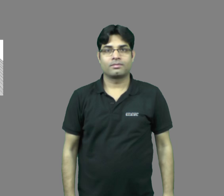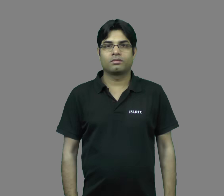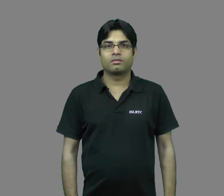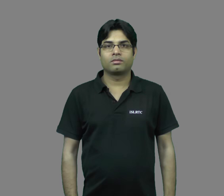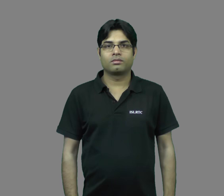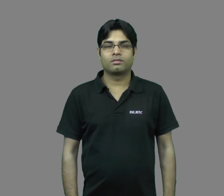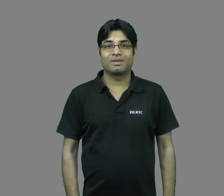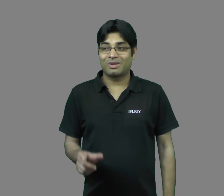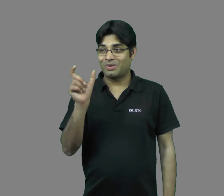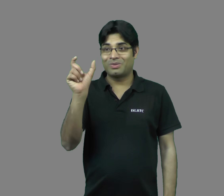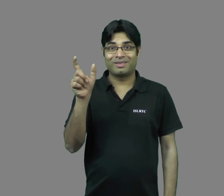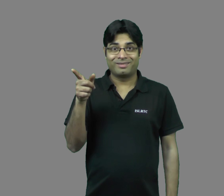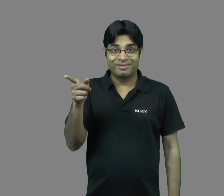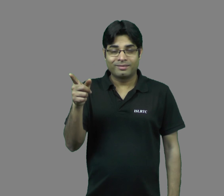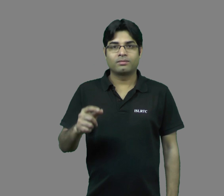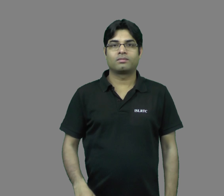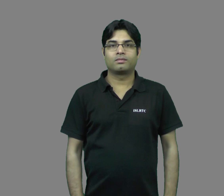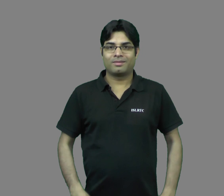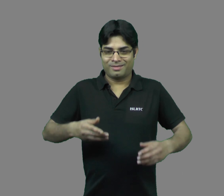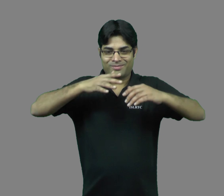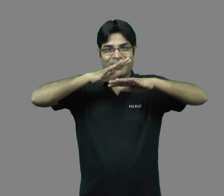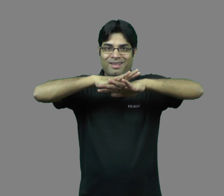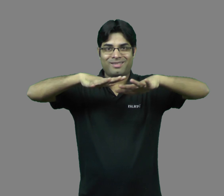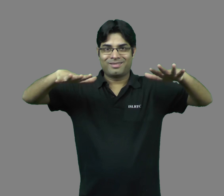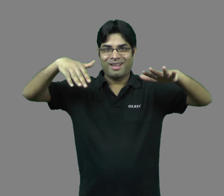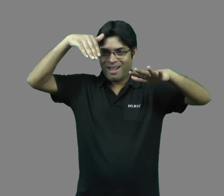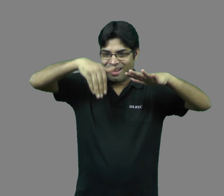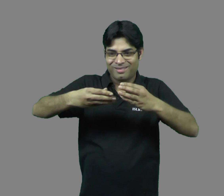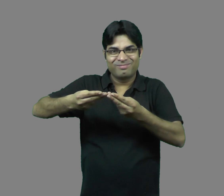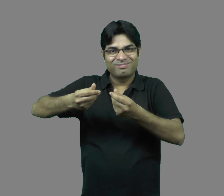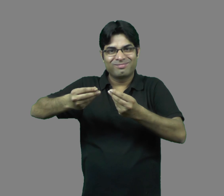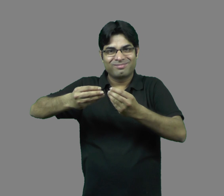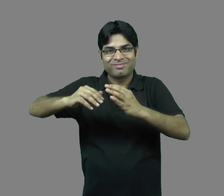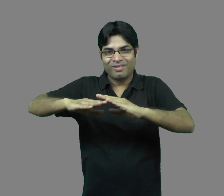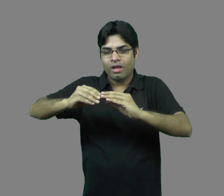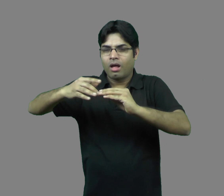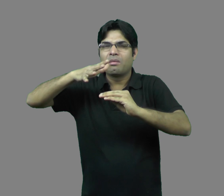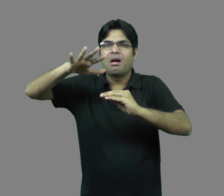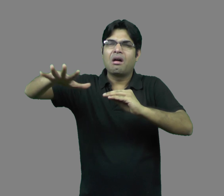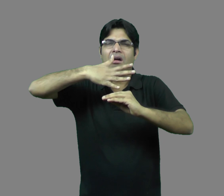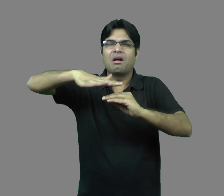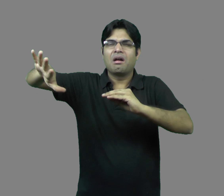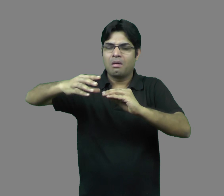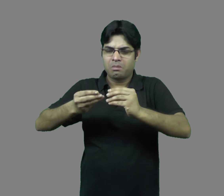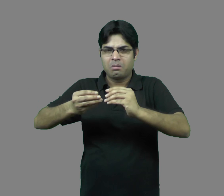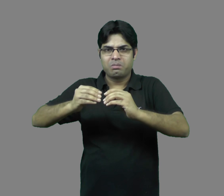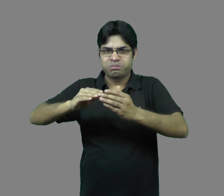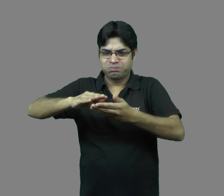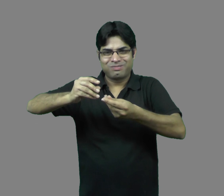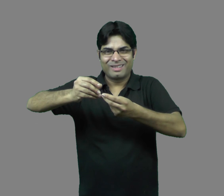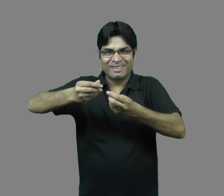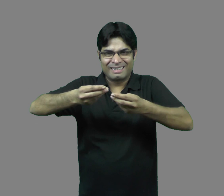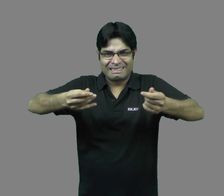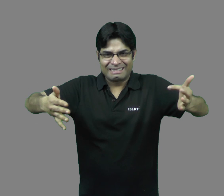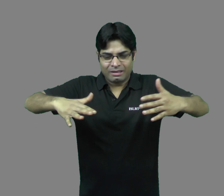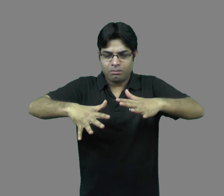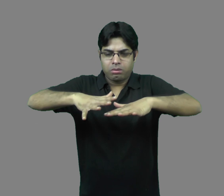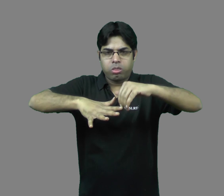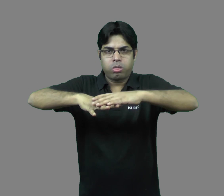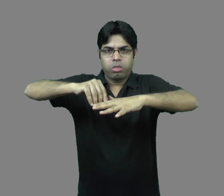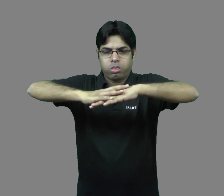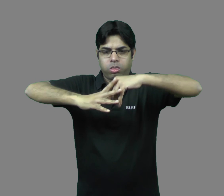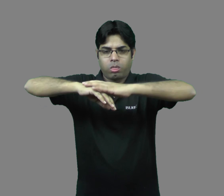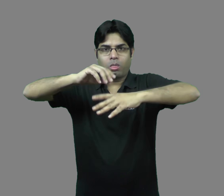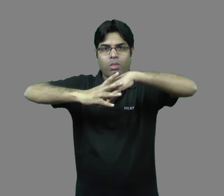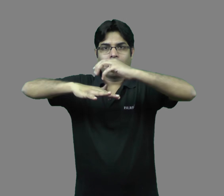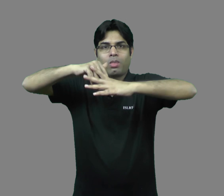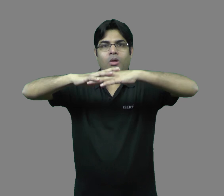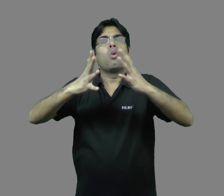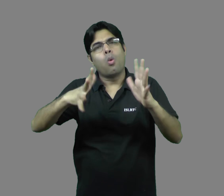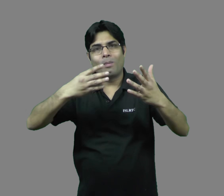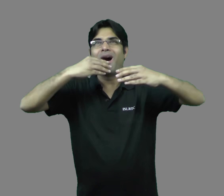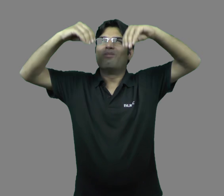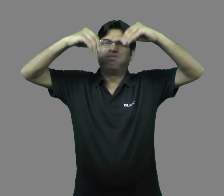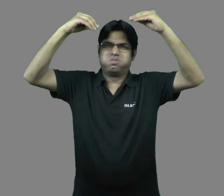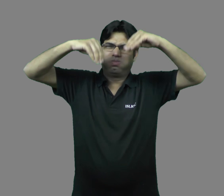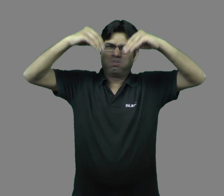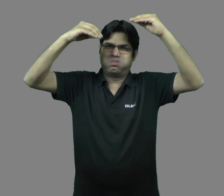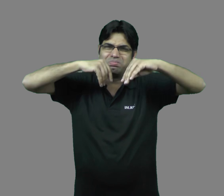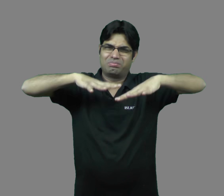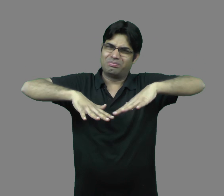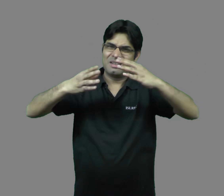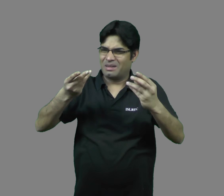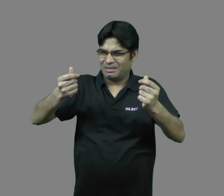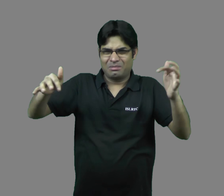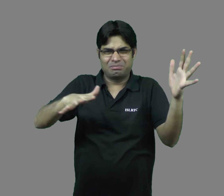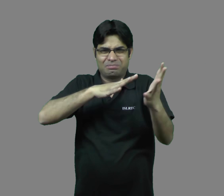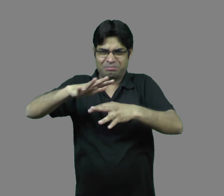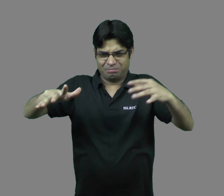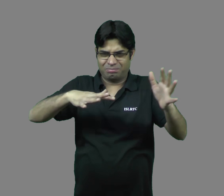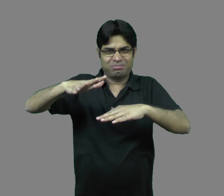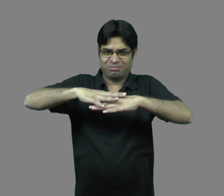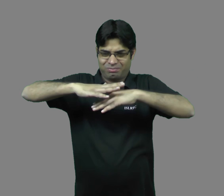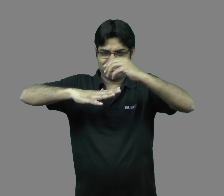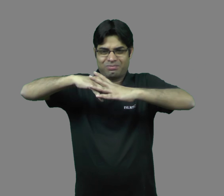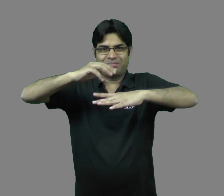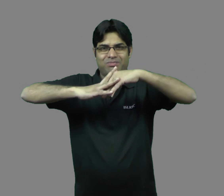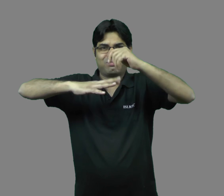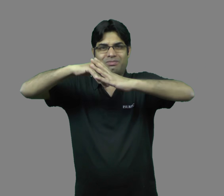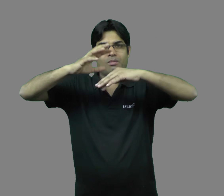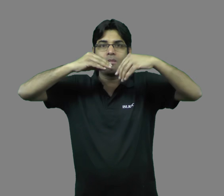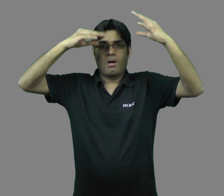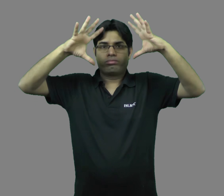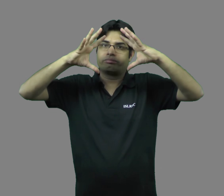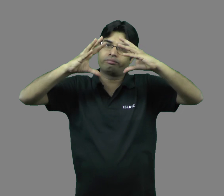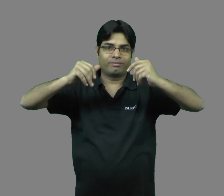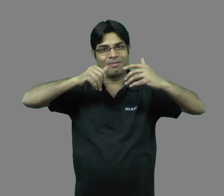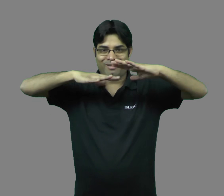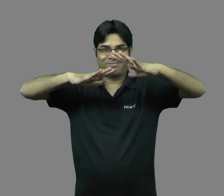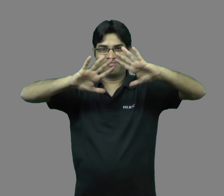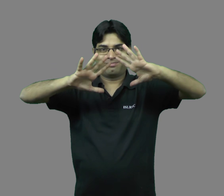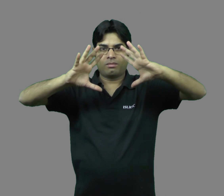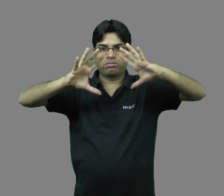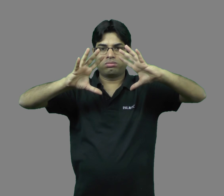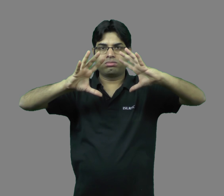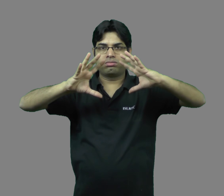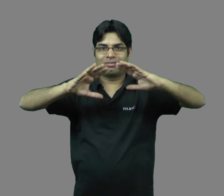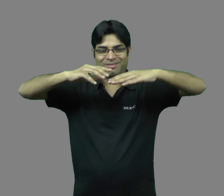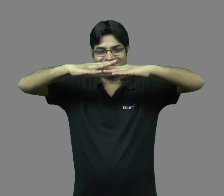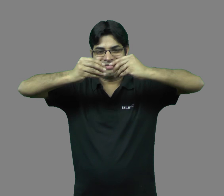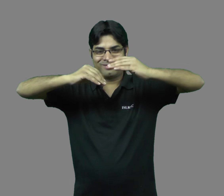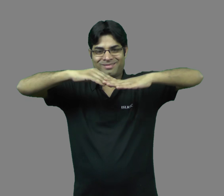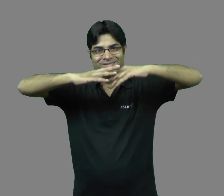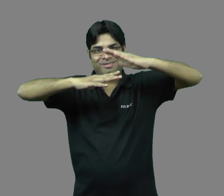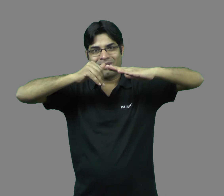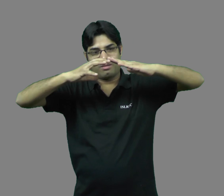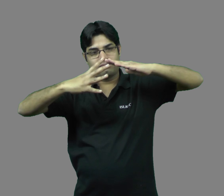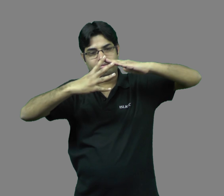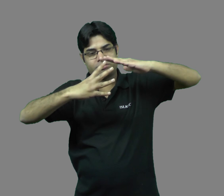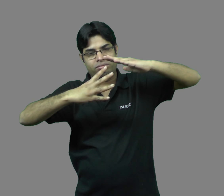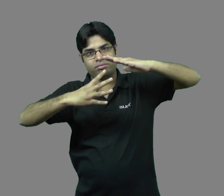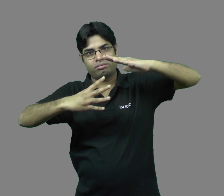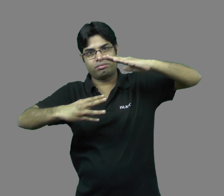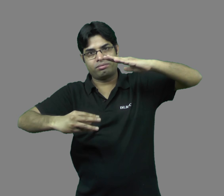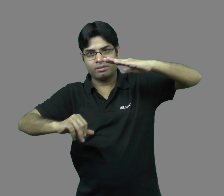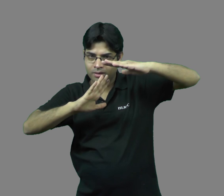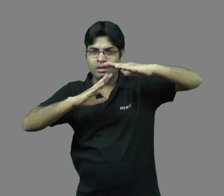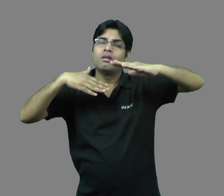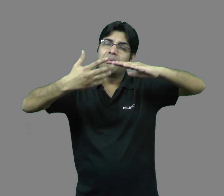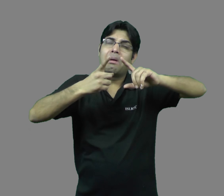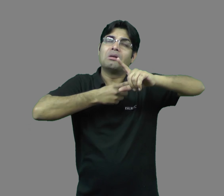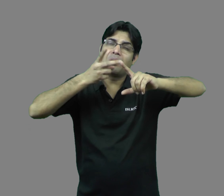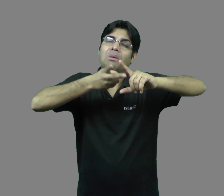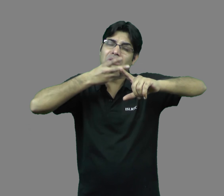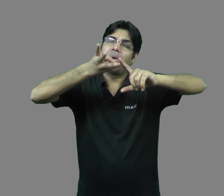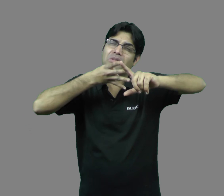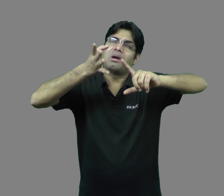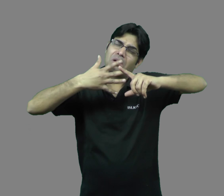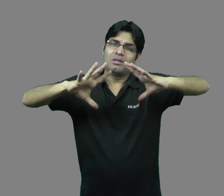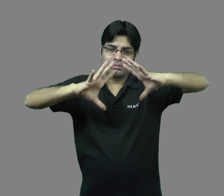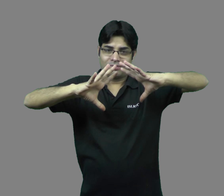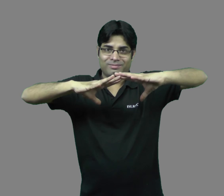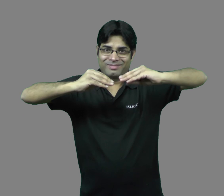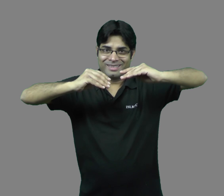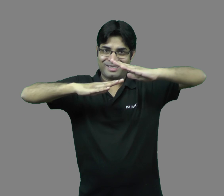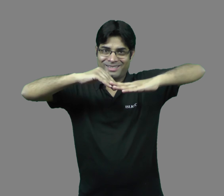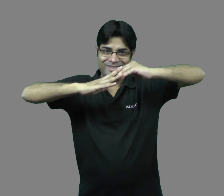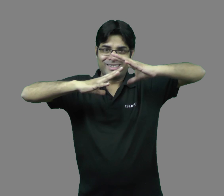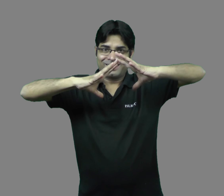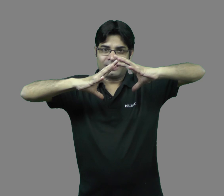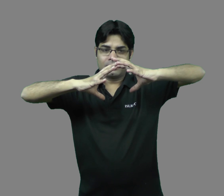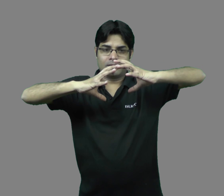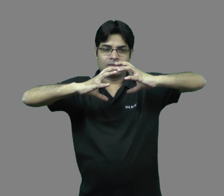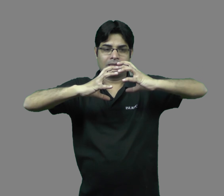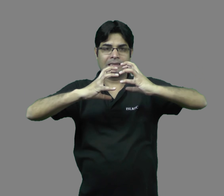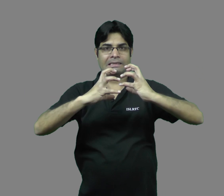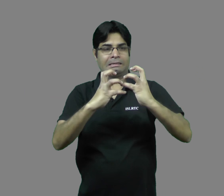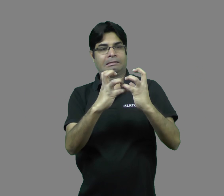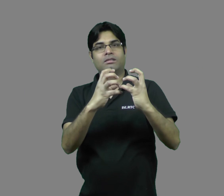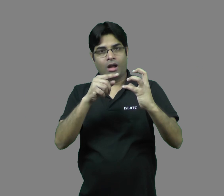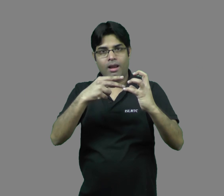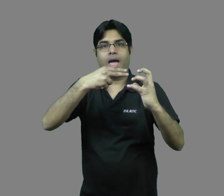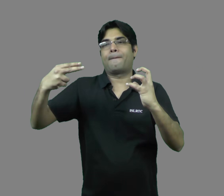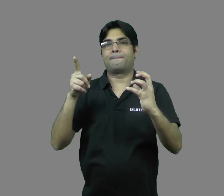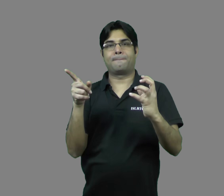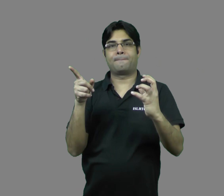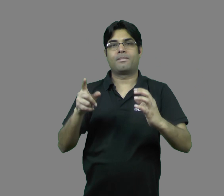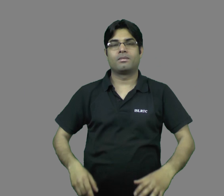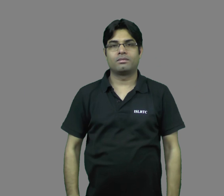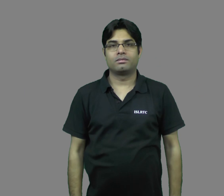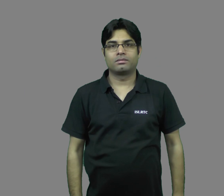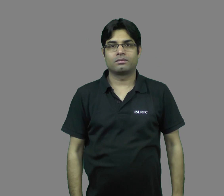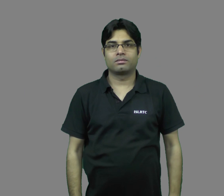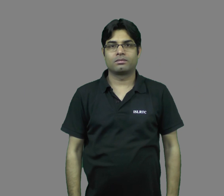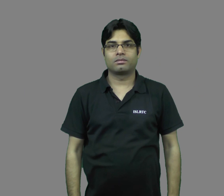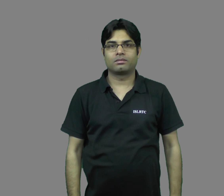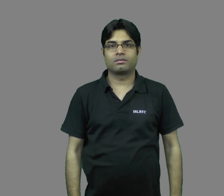Rocky Strata